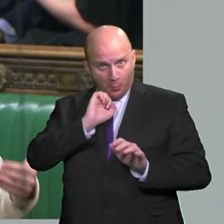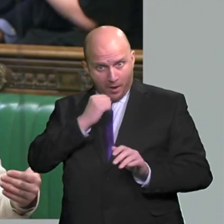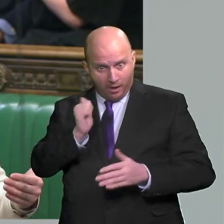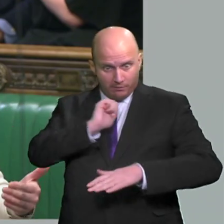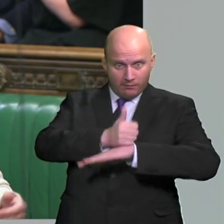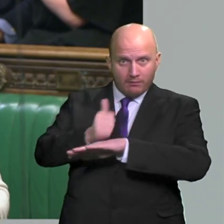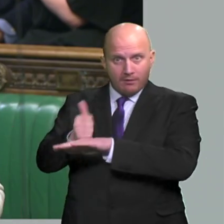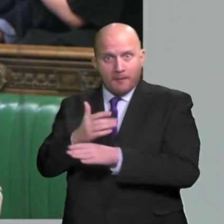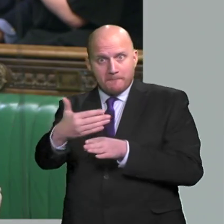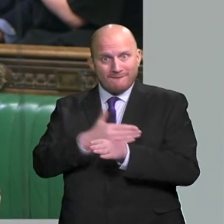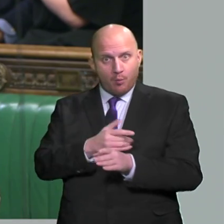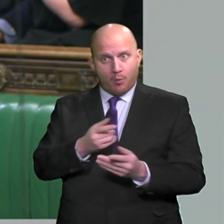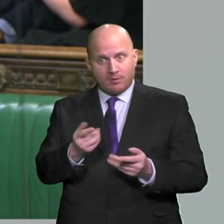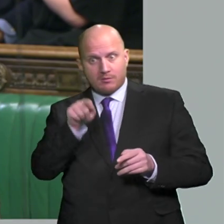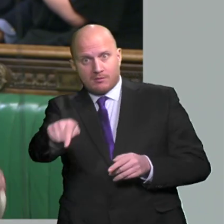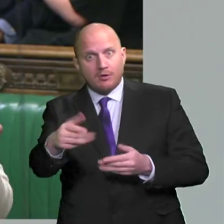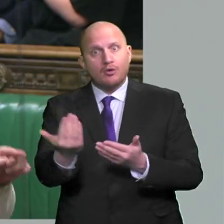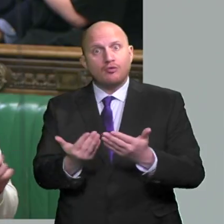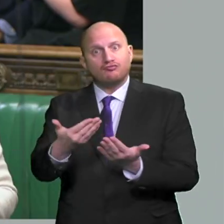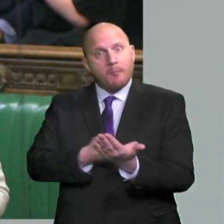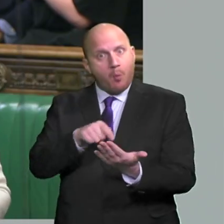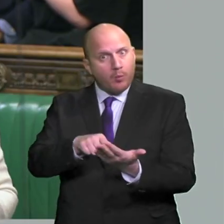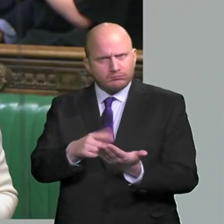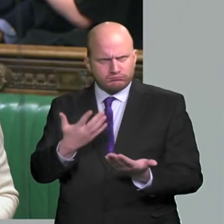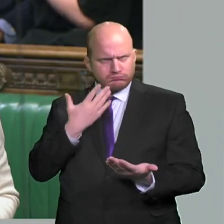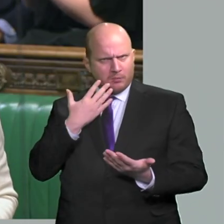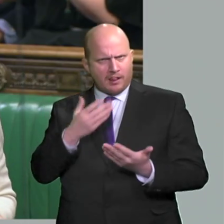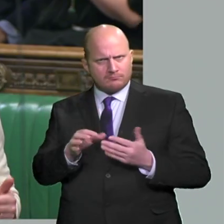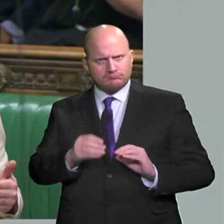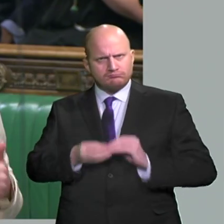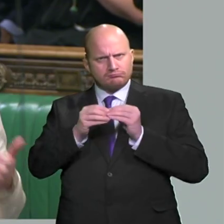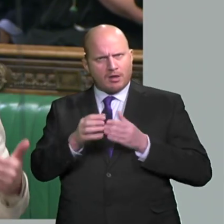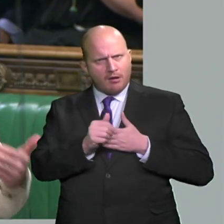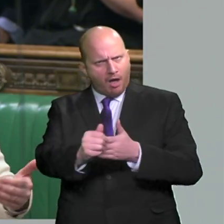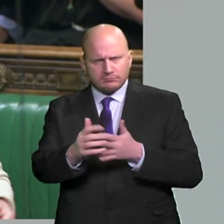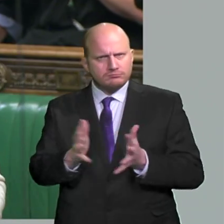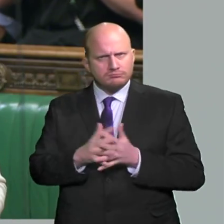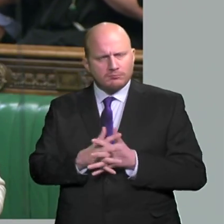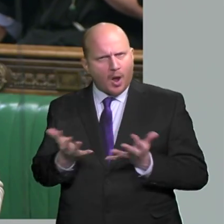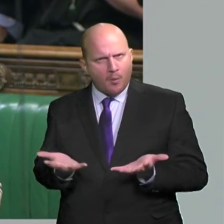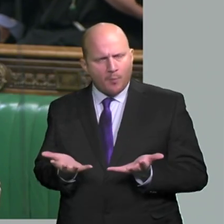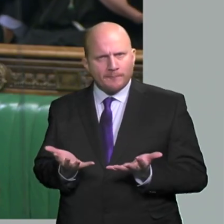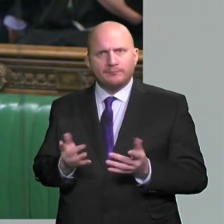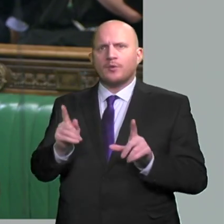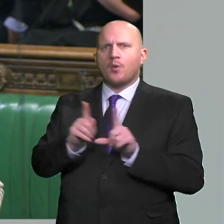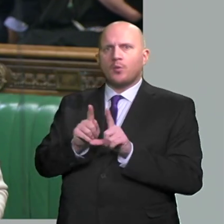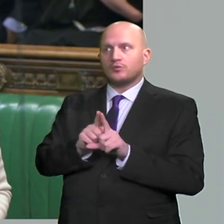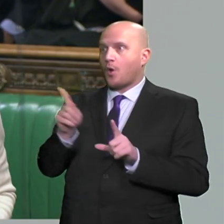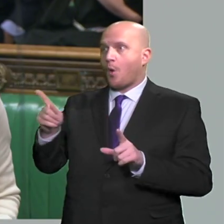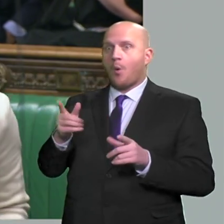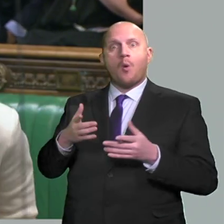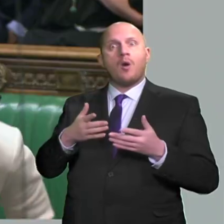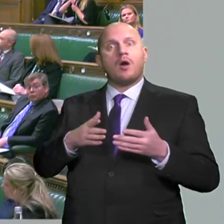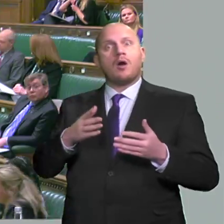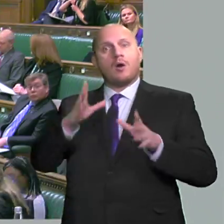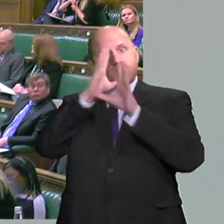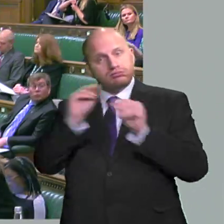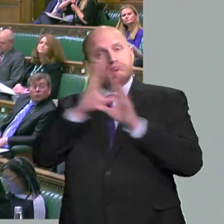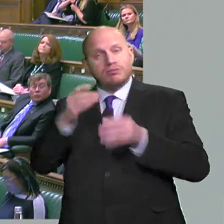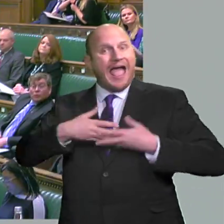When will the statutory guidance be commenced? Furthermore, will my honourable Friend commit to the Government’s major public broadcasts being fully accessible?